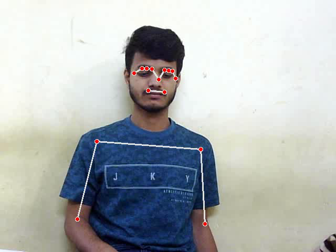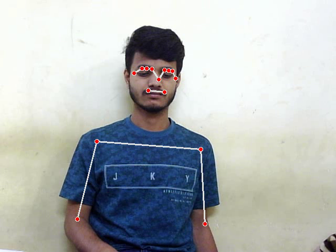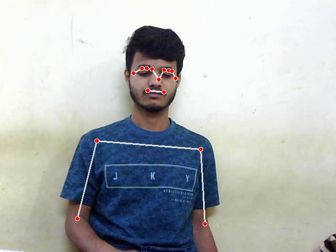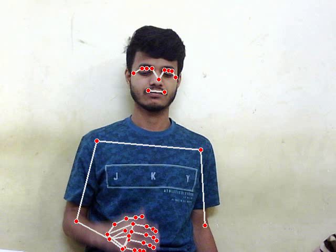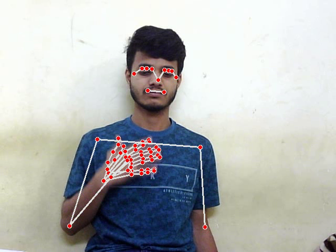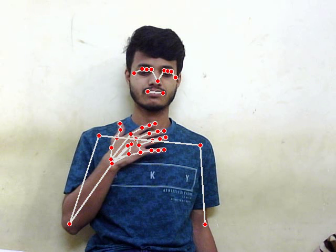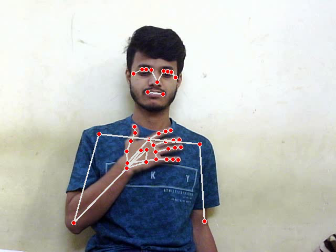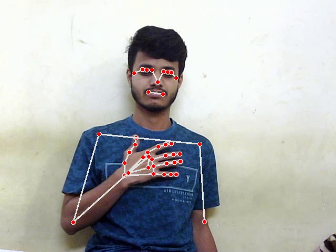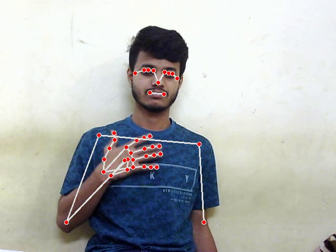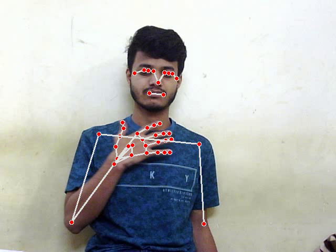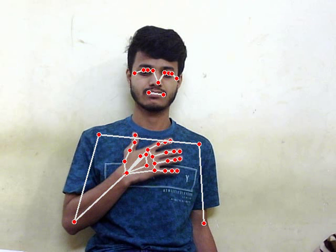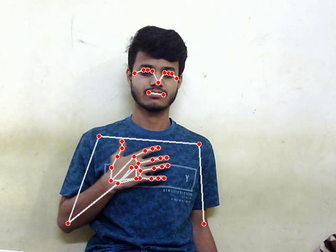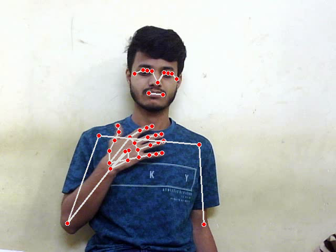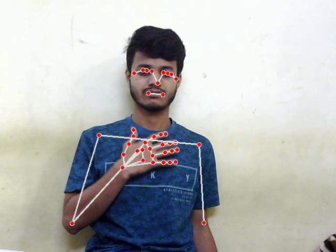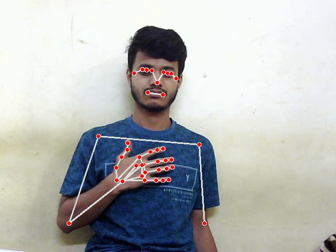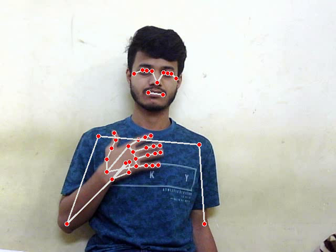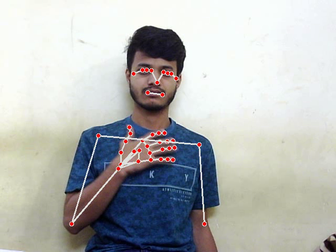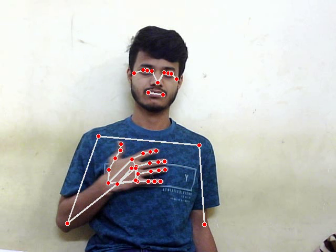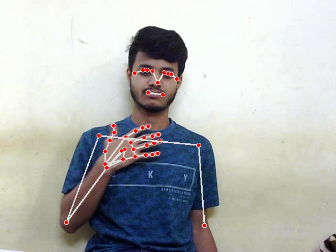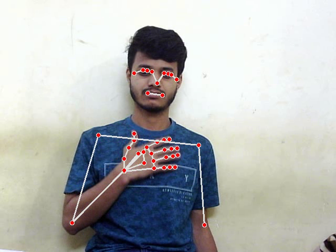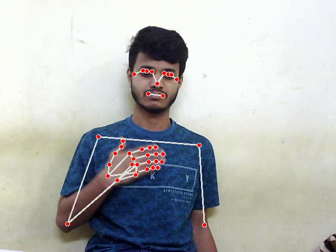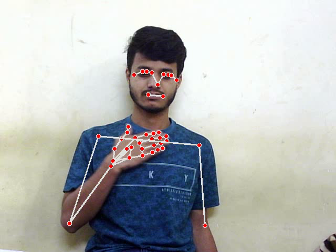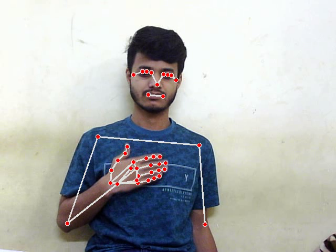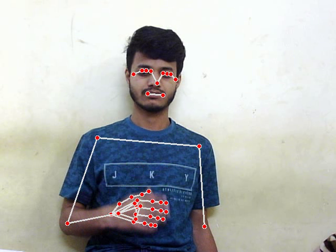please